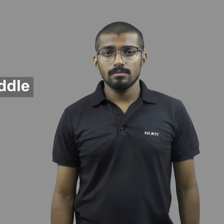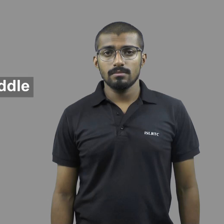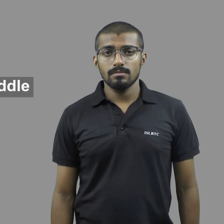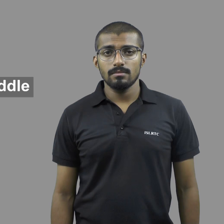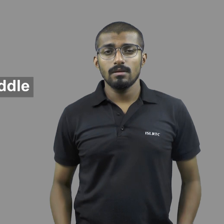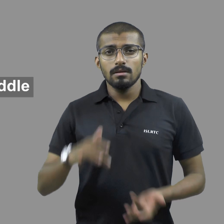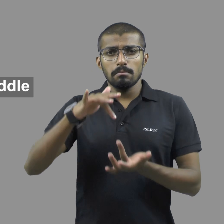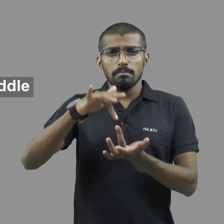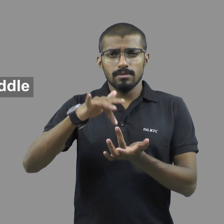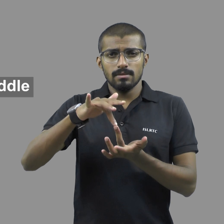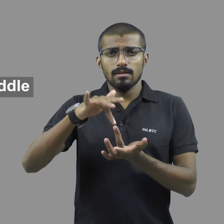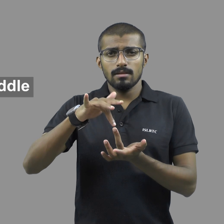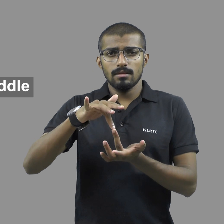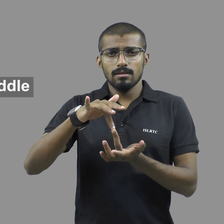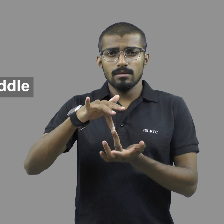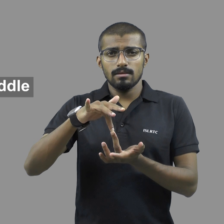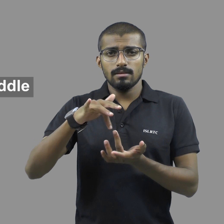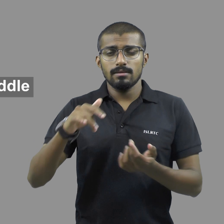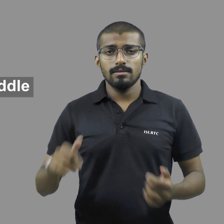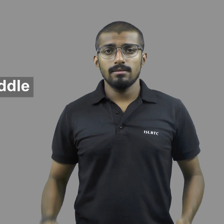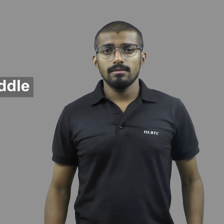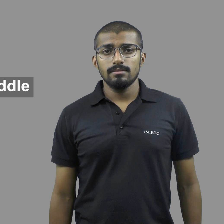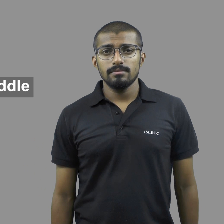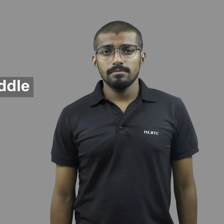Middle